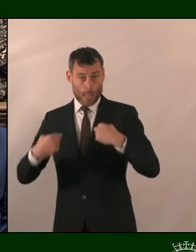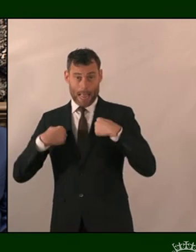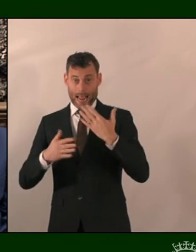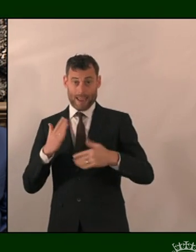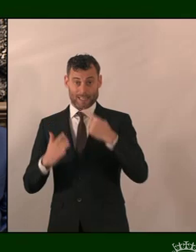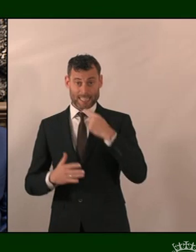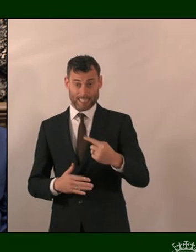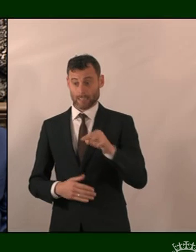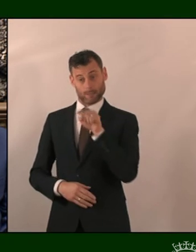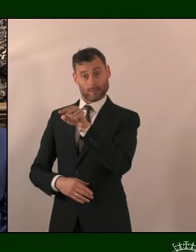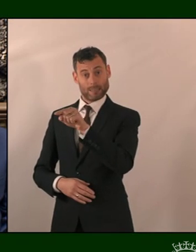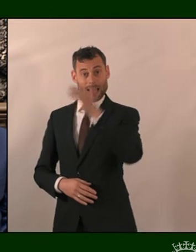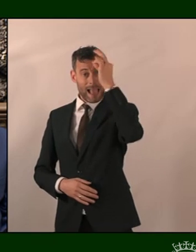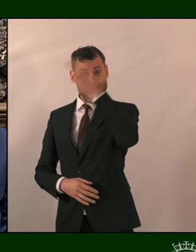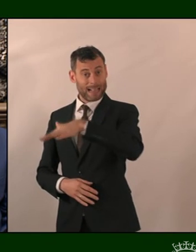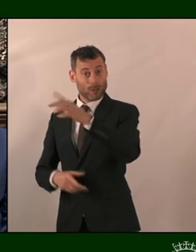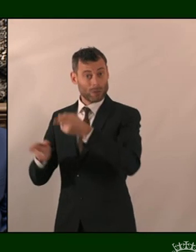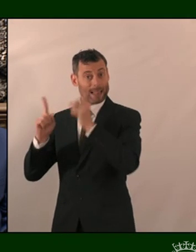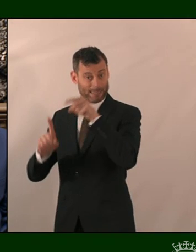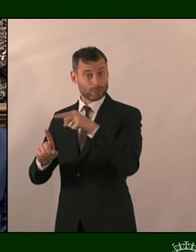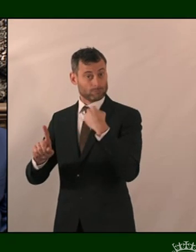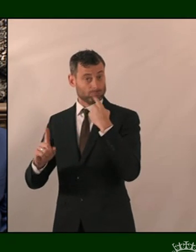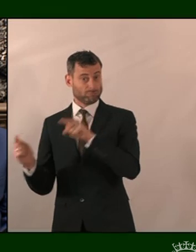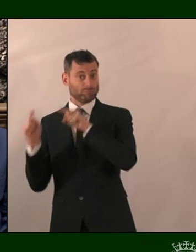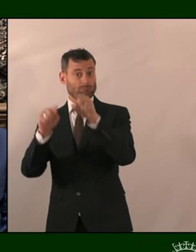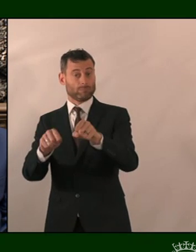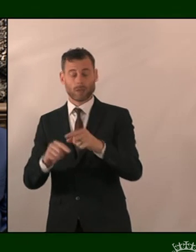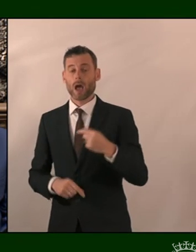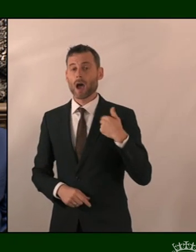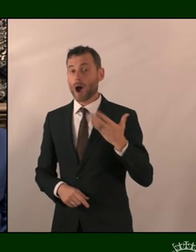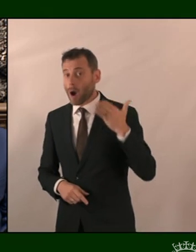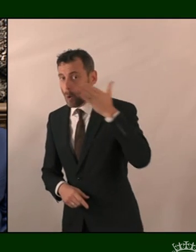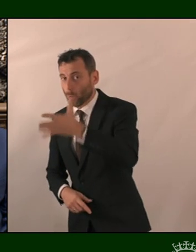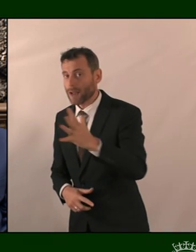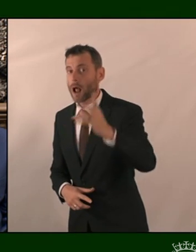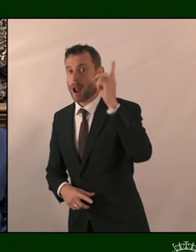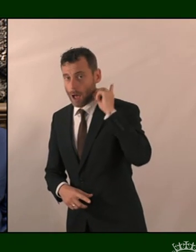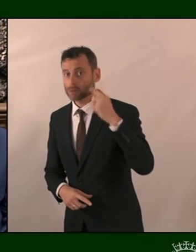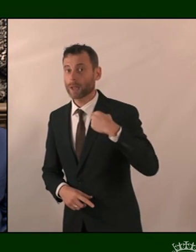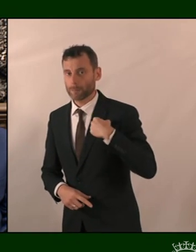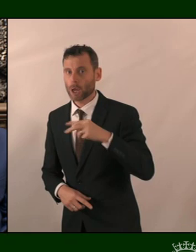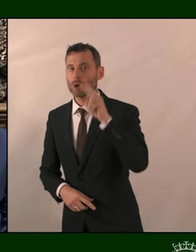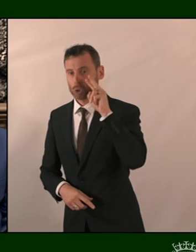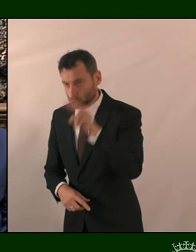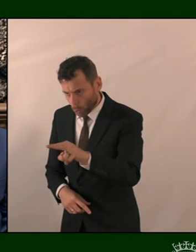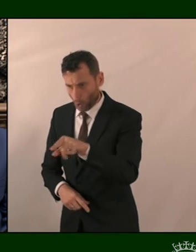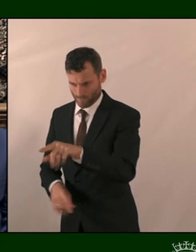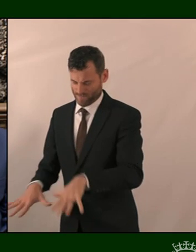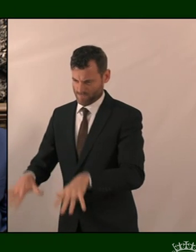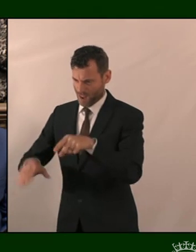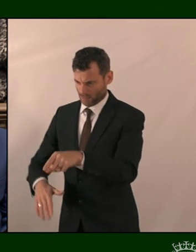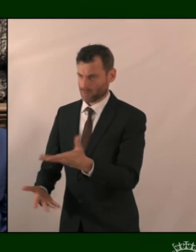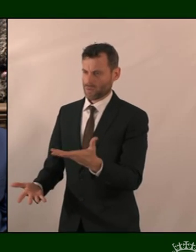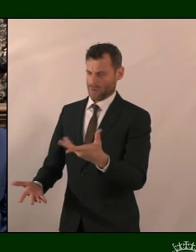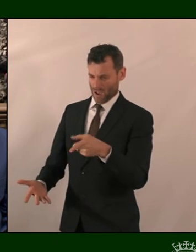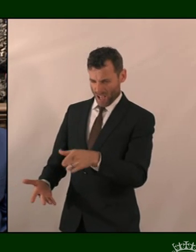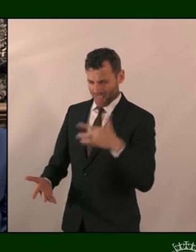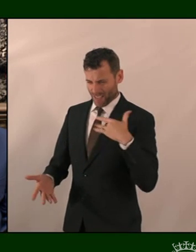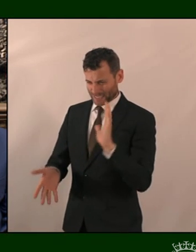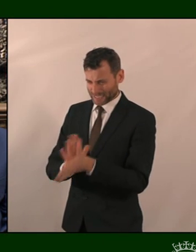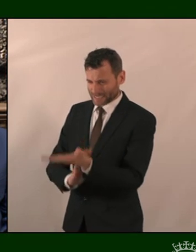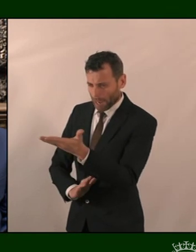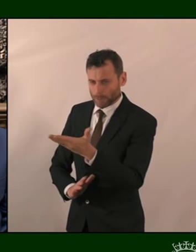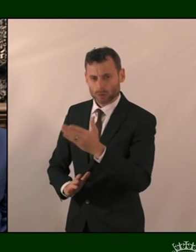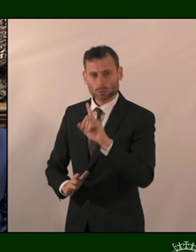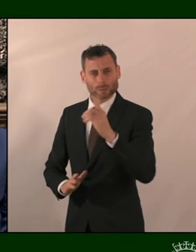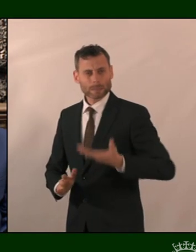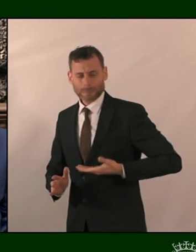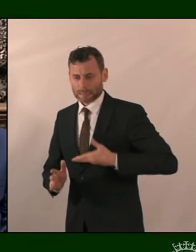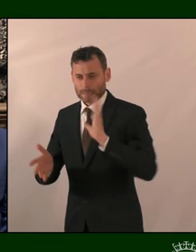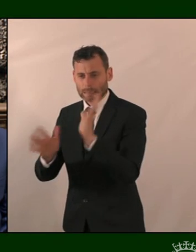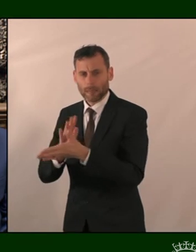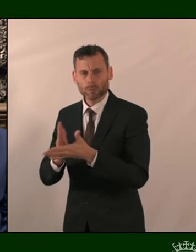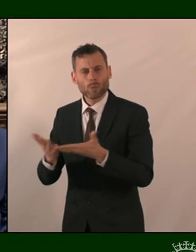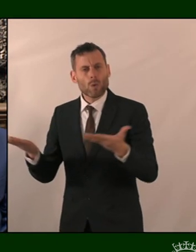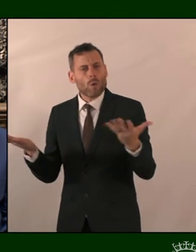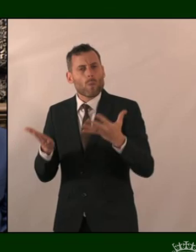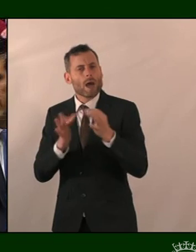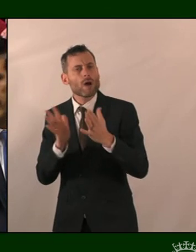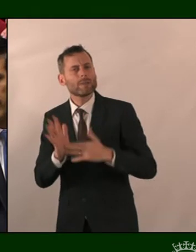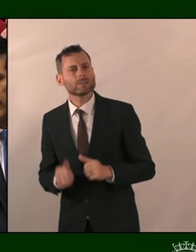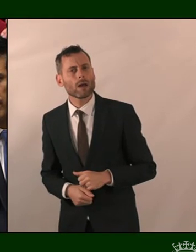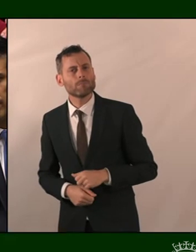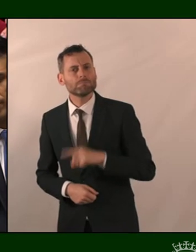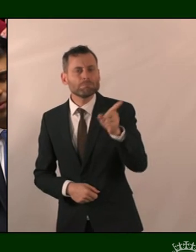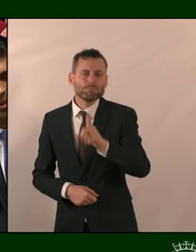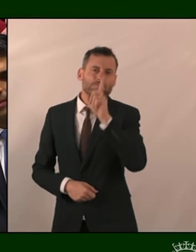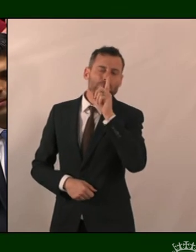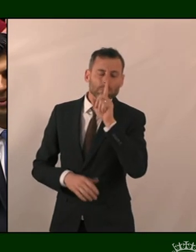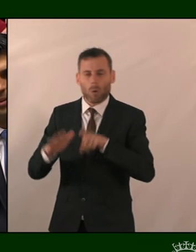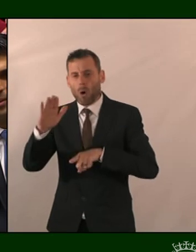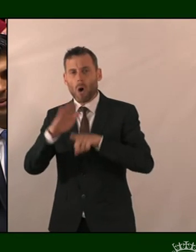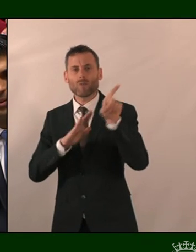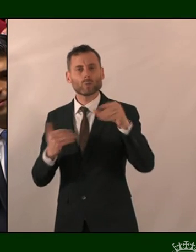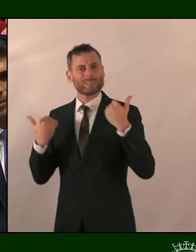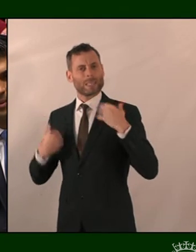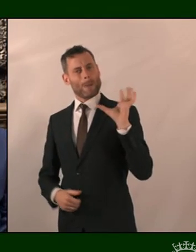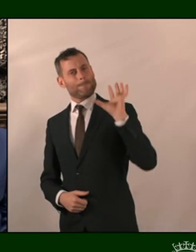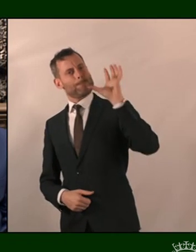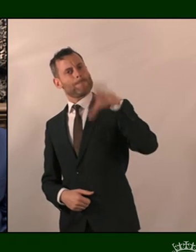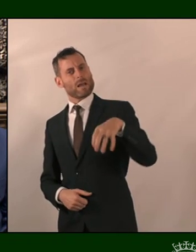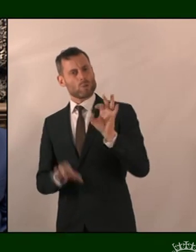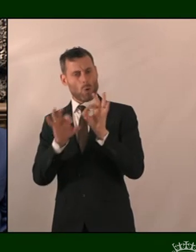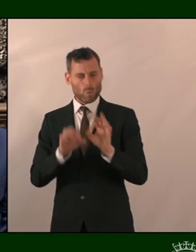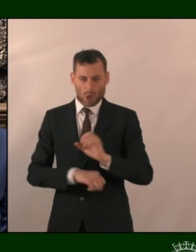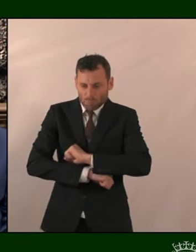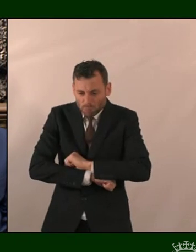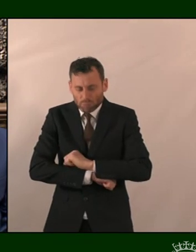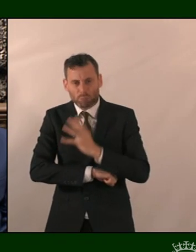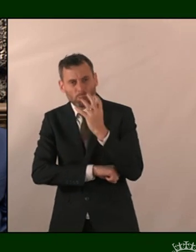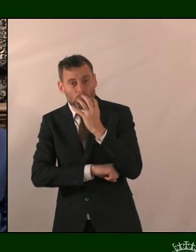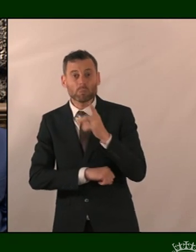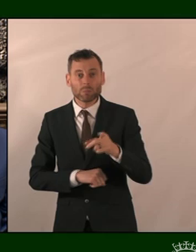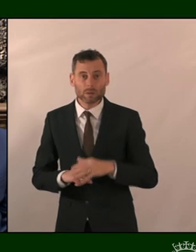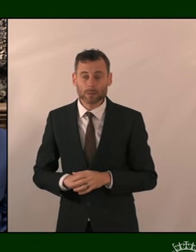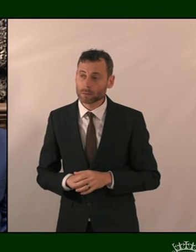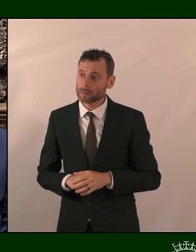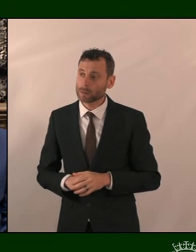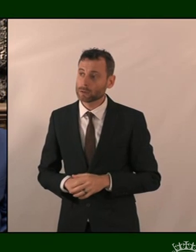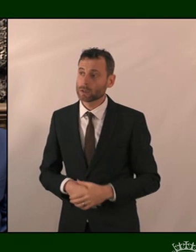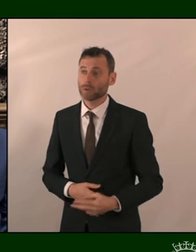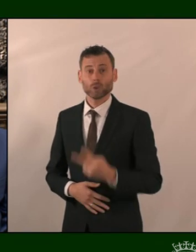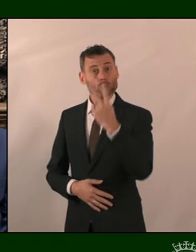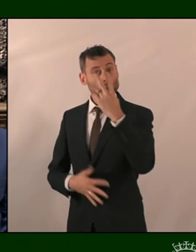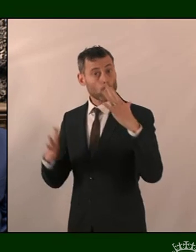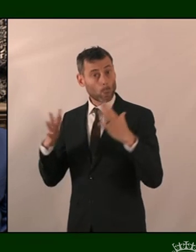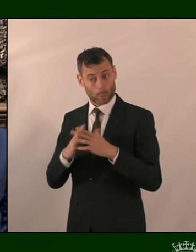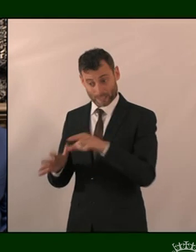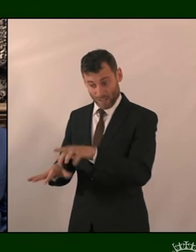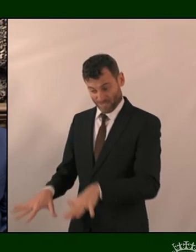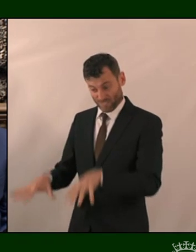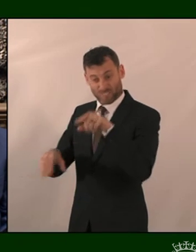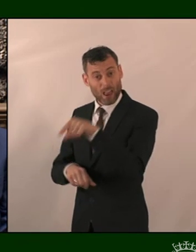When I visited Pontypridd last week, I saw at first hand the damage and destruction that the floods have caused to people’s lives, homes and businesses, but the Prime Minister was silent, sulking in his grace-and-favour mansion in Chevening.